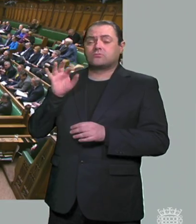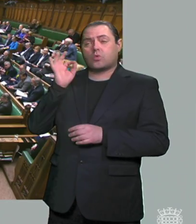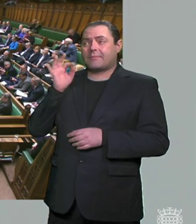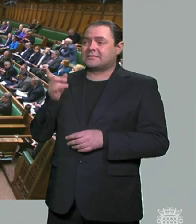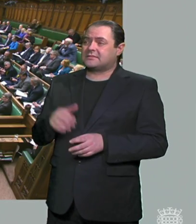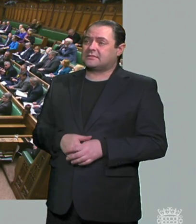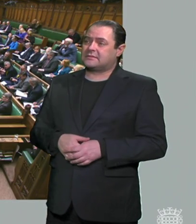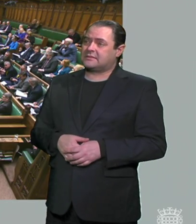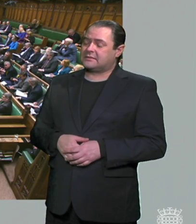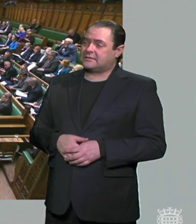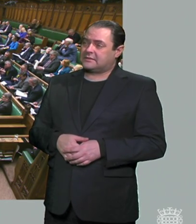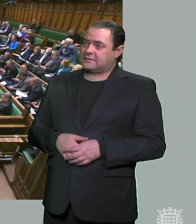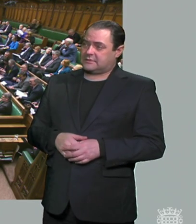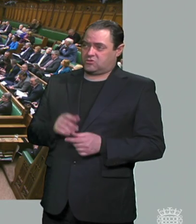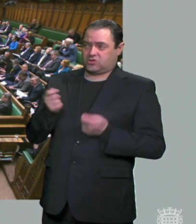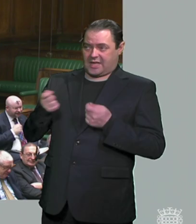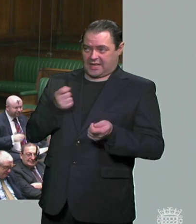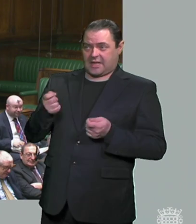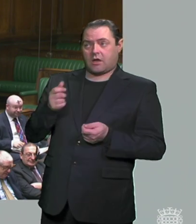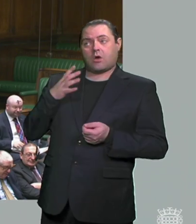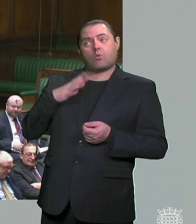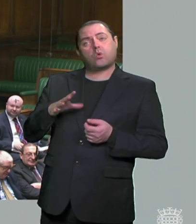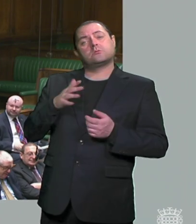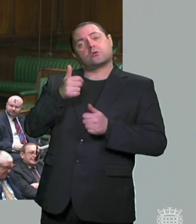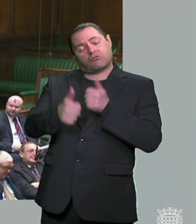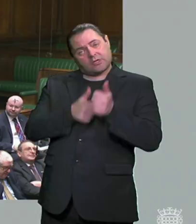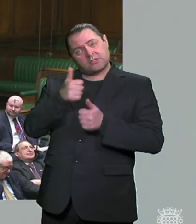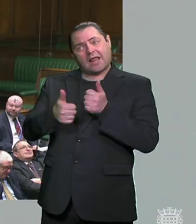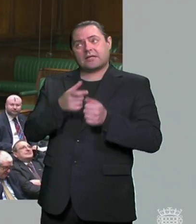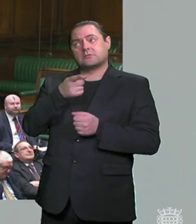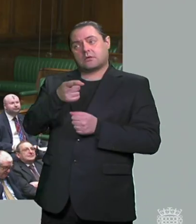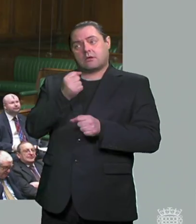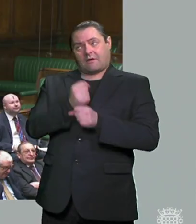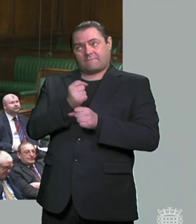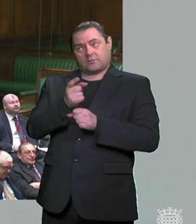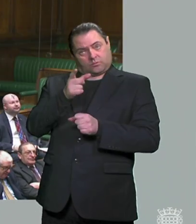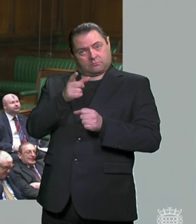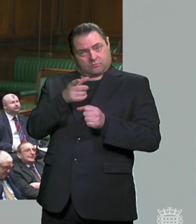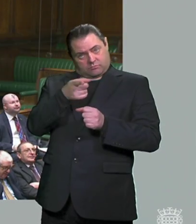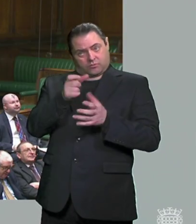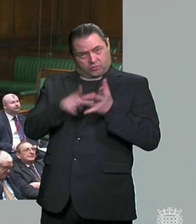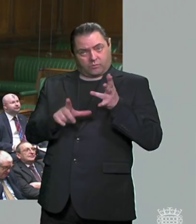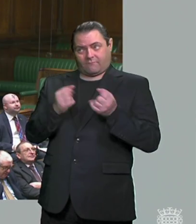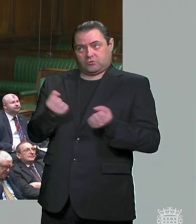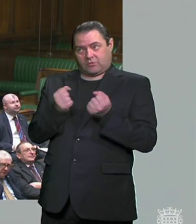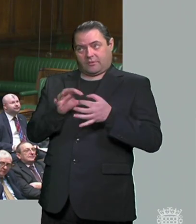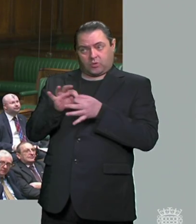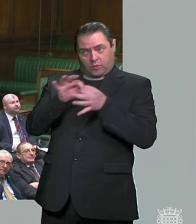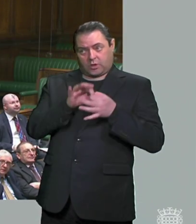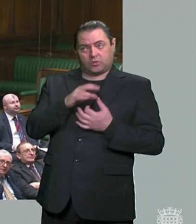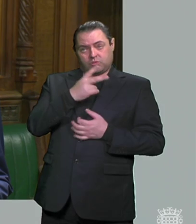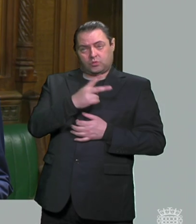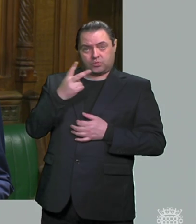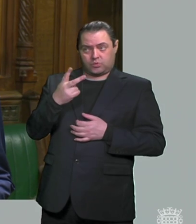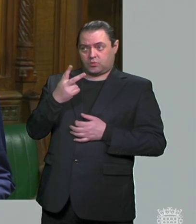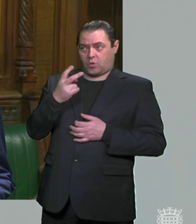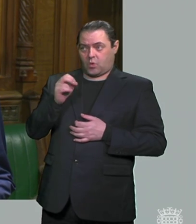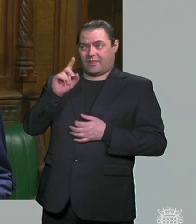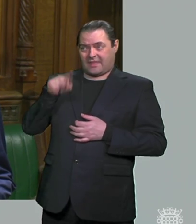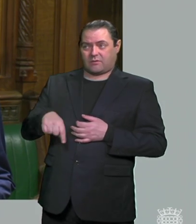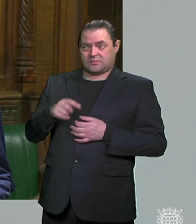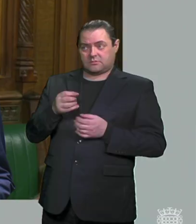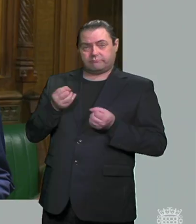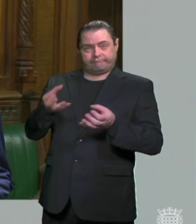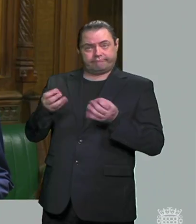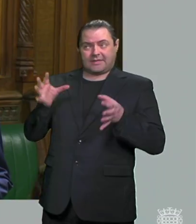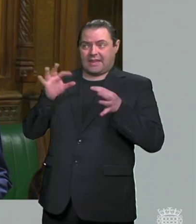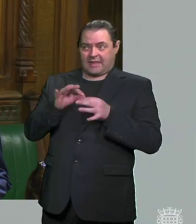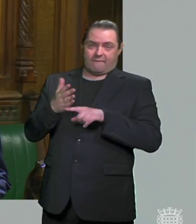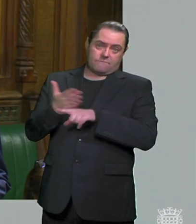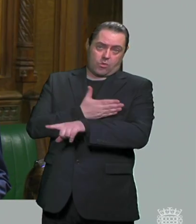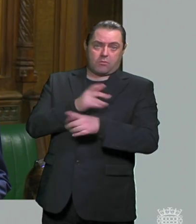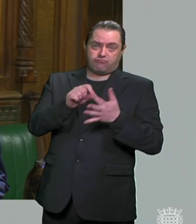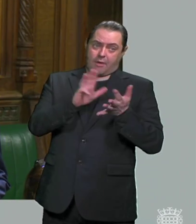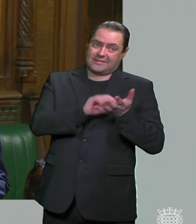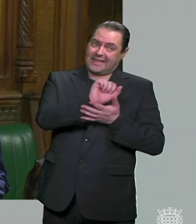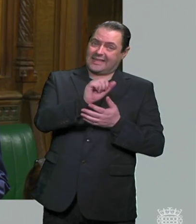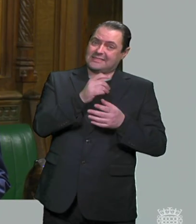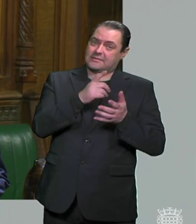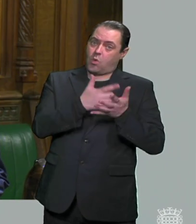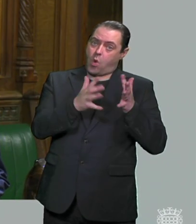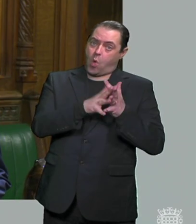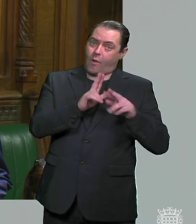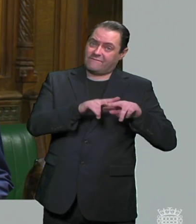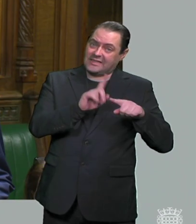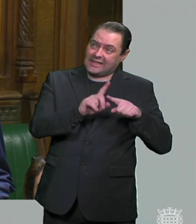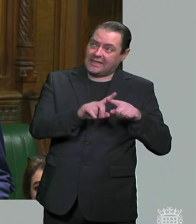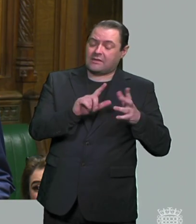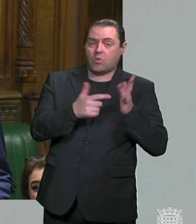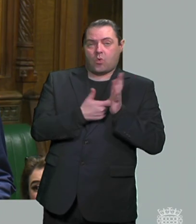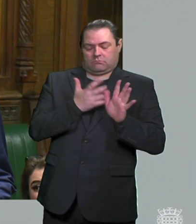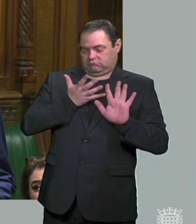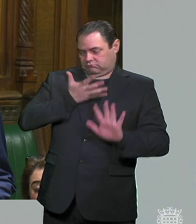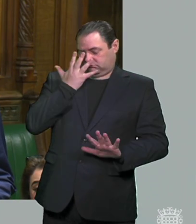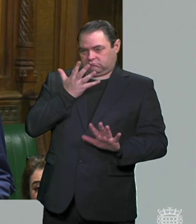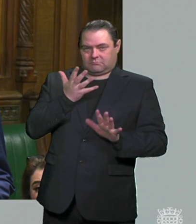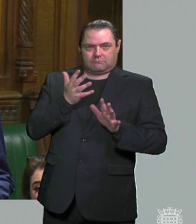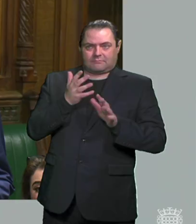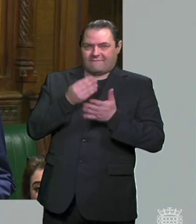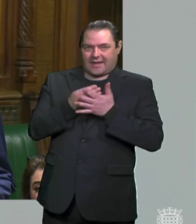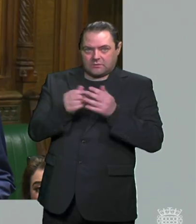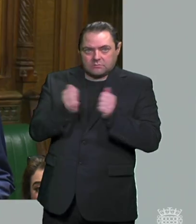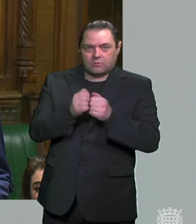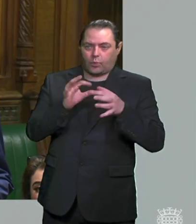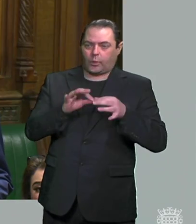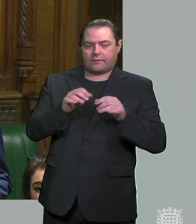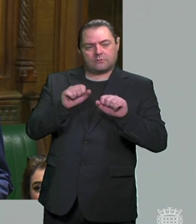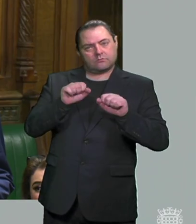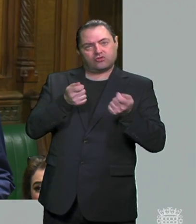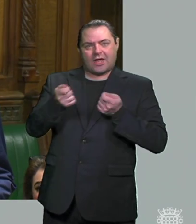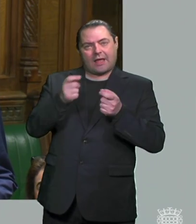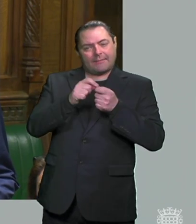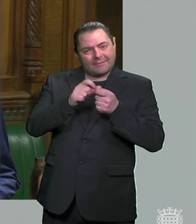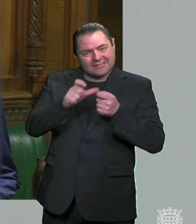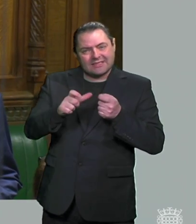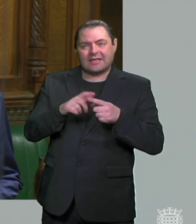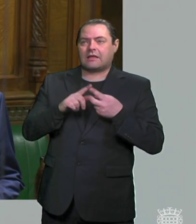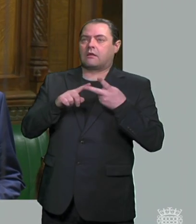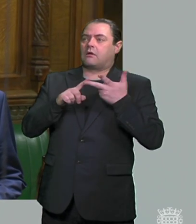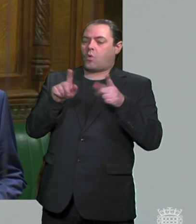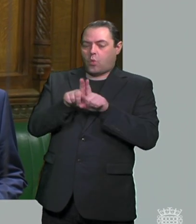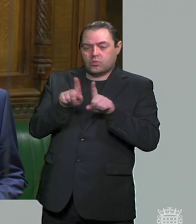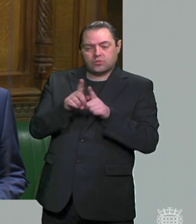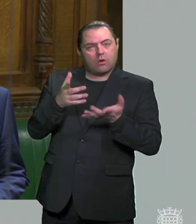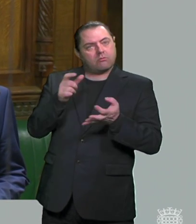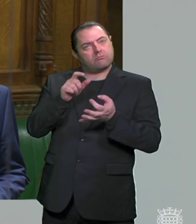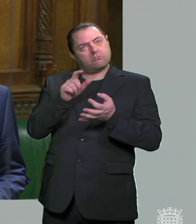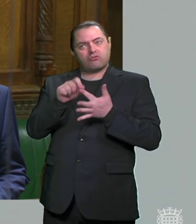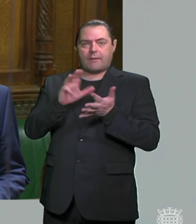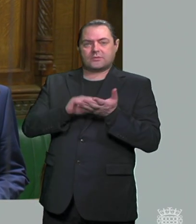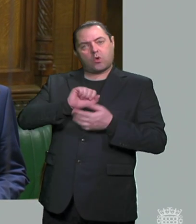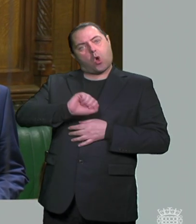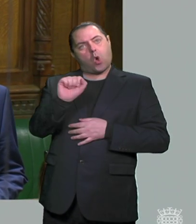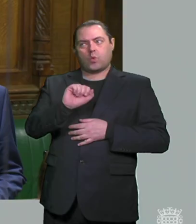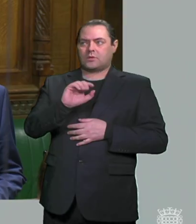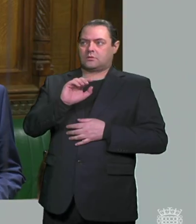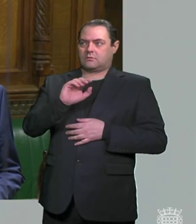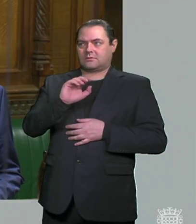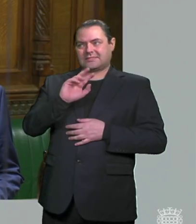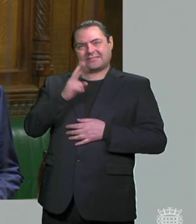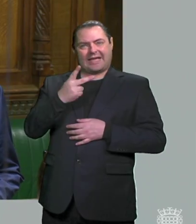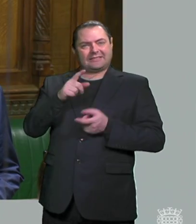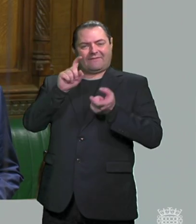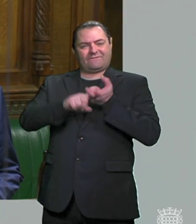I warmly congratulate the Secretary of State and the Government on what they are doing to strengthen the Union, whether it is the £220,000 they are forking out to the former Prime Minister for his legal fees, the disgraceful financial arrangements around the chair of the BBC, the bullying allegations, the tax affairs or the Prime Minister’s second fixed penalty notice.